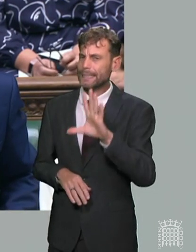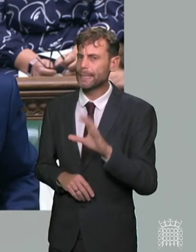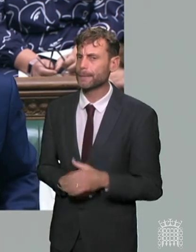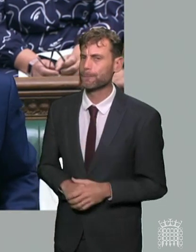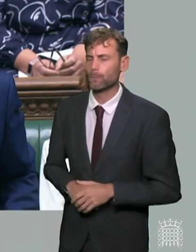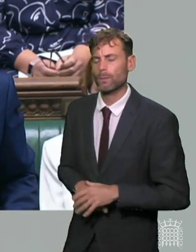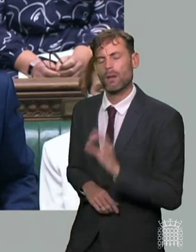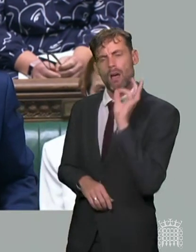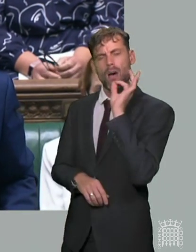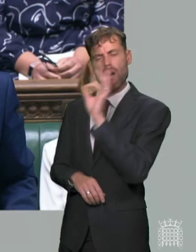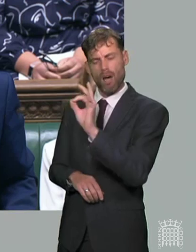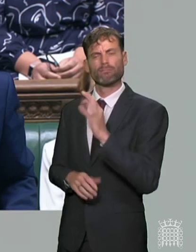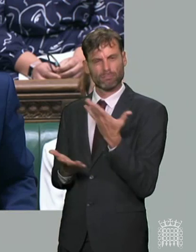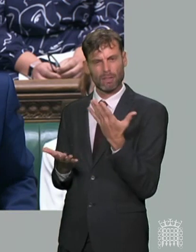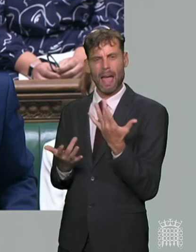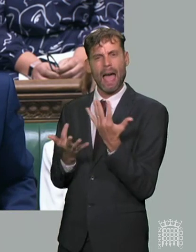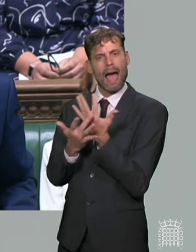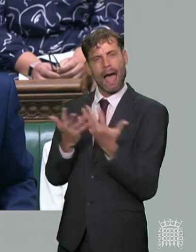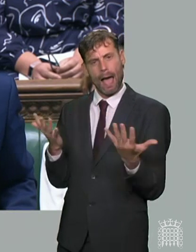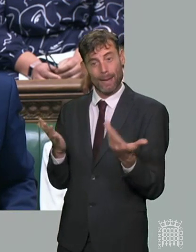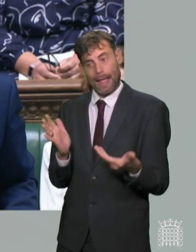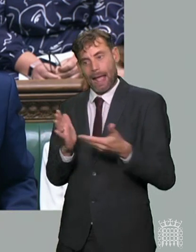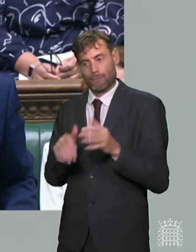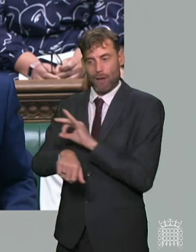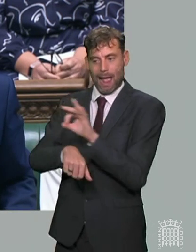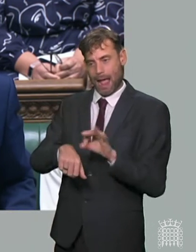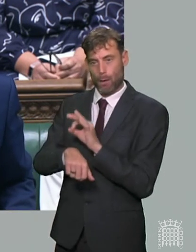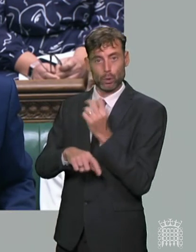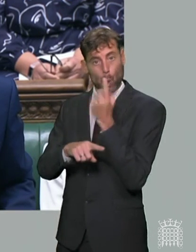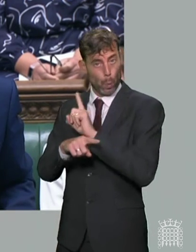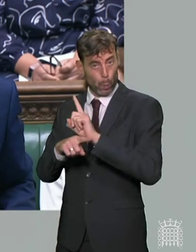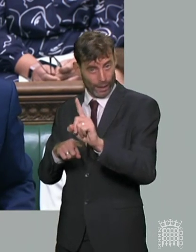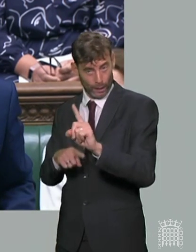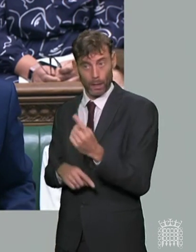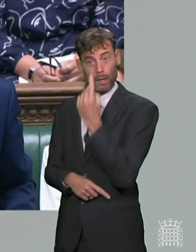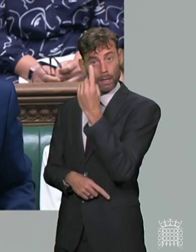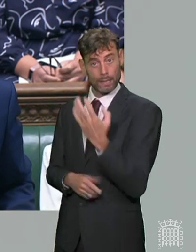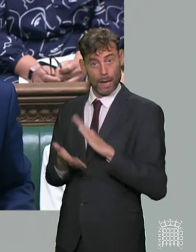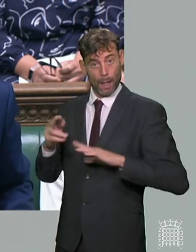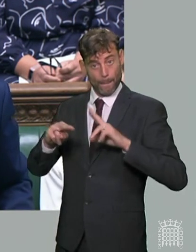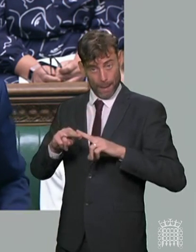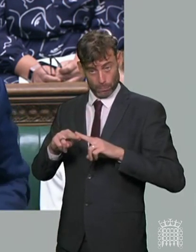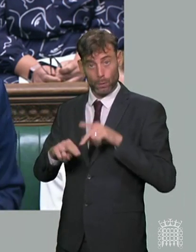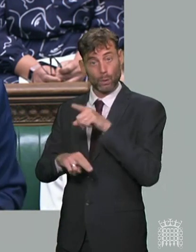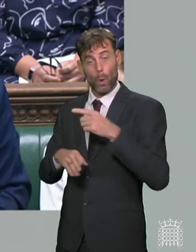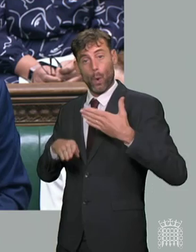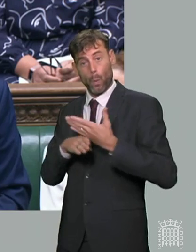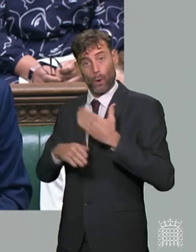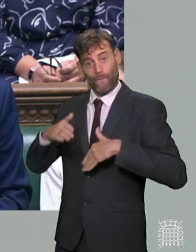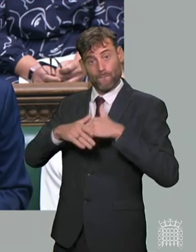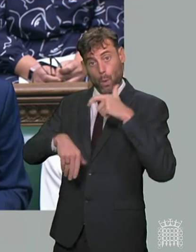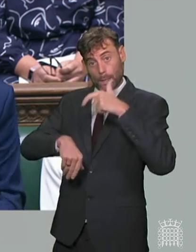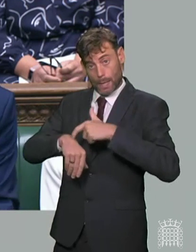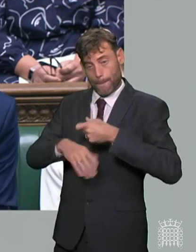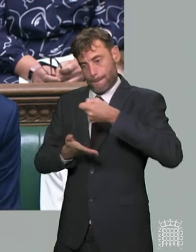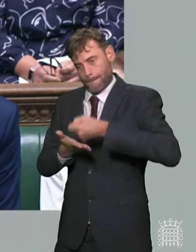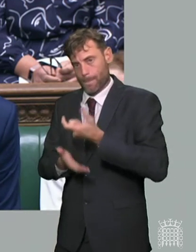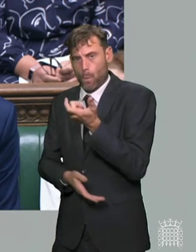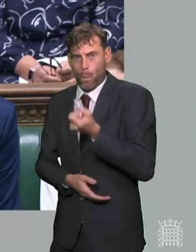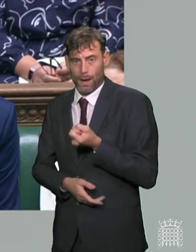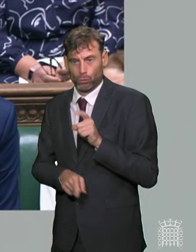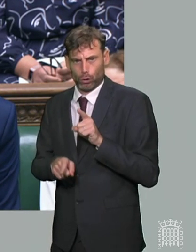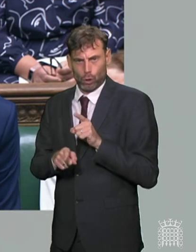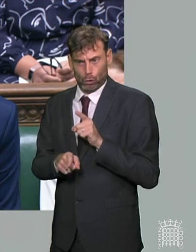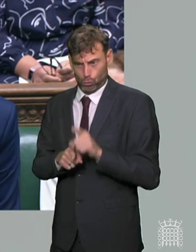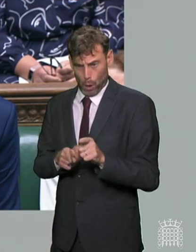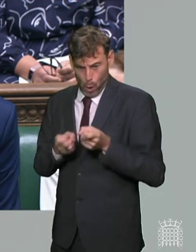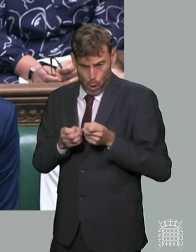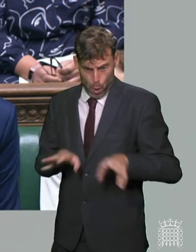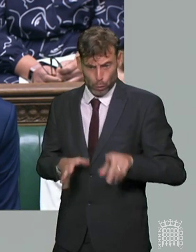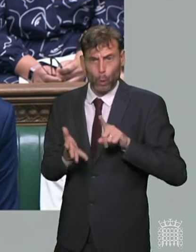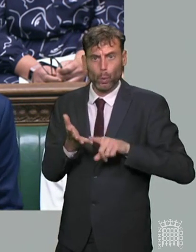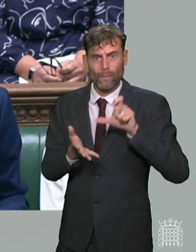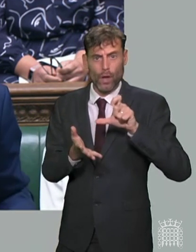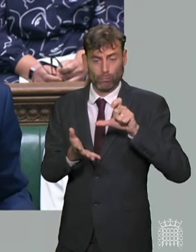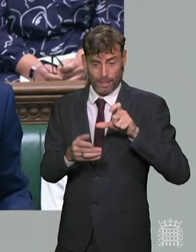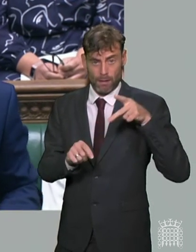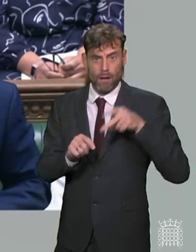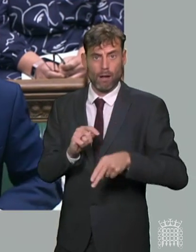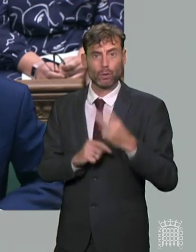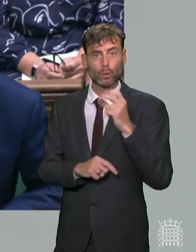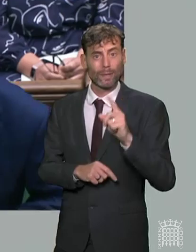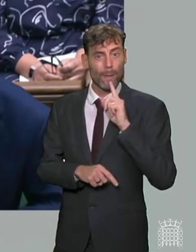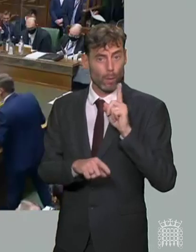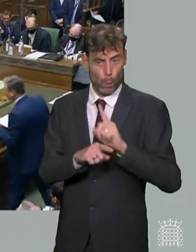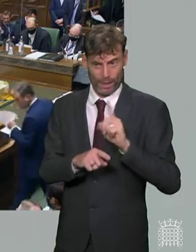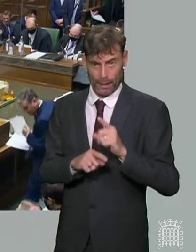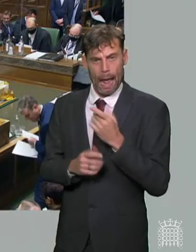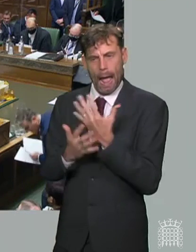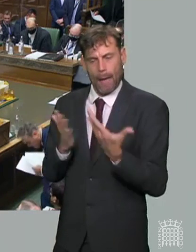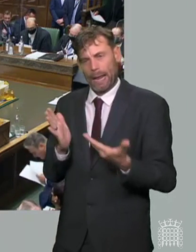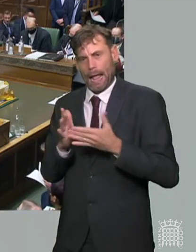How many extra hours a week would a single parent working full-time on the minimum wage have to work to get back the £20 a week that the Prime Minister plans to take away from them in his universal credit cuts?